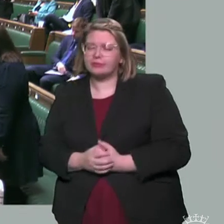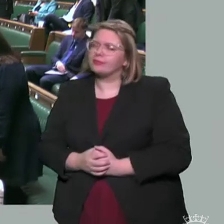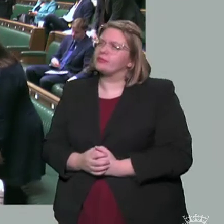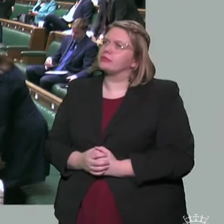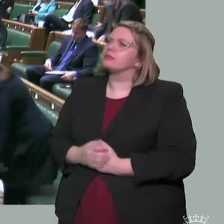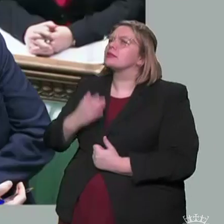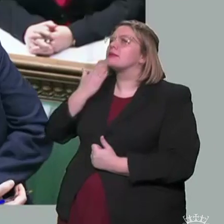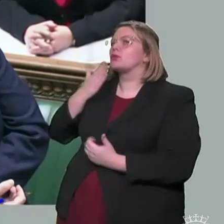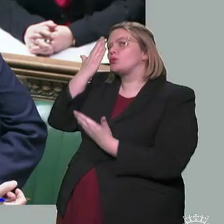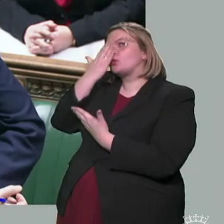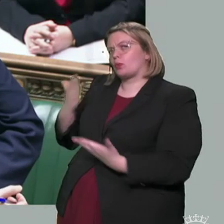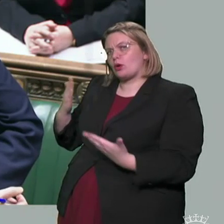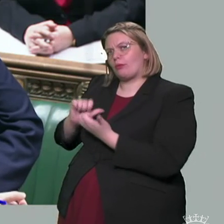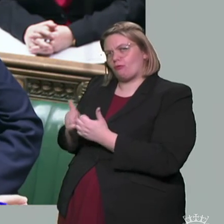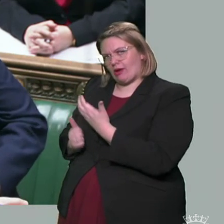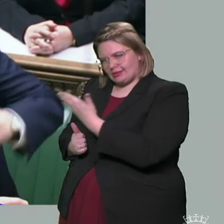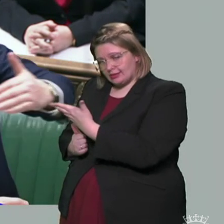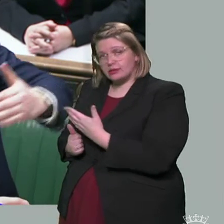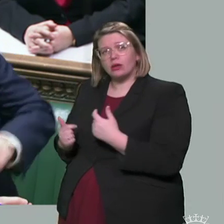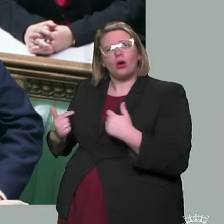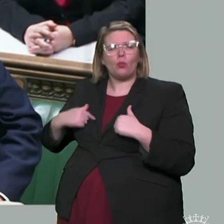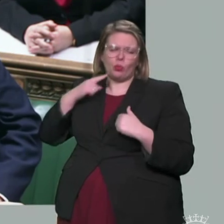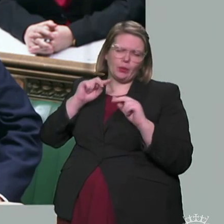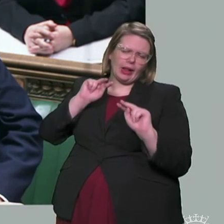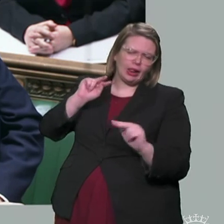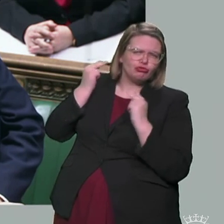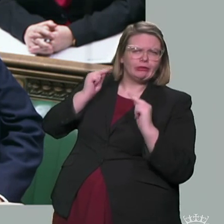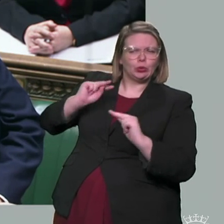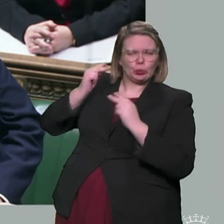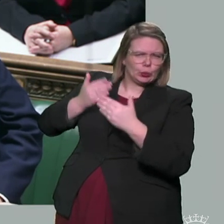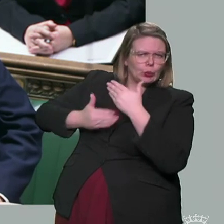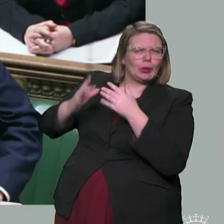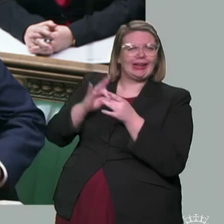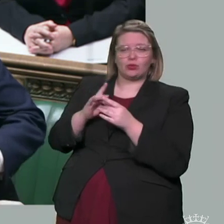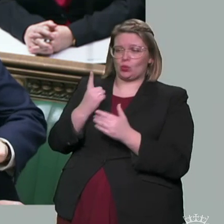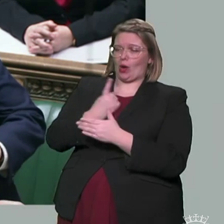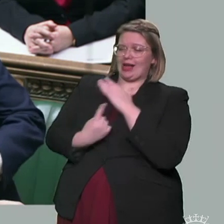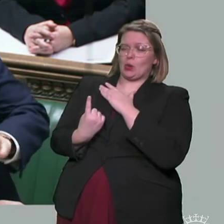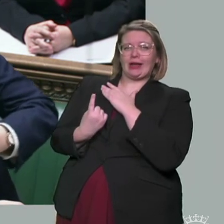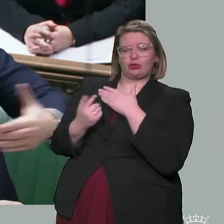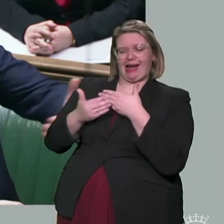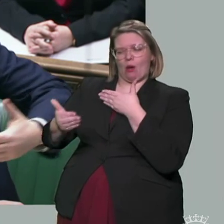We will continue to keep isolation timings under review.